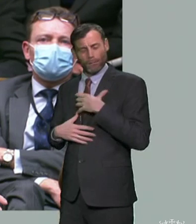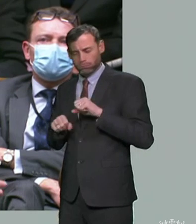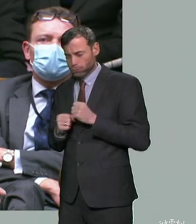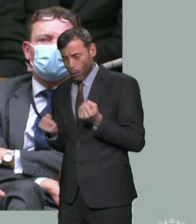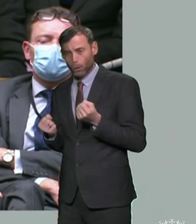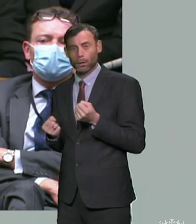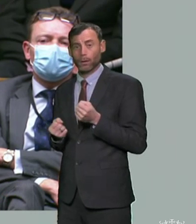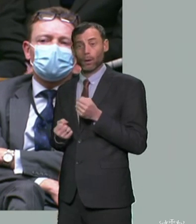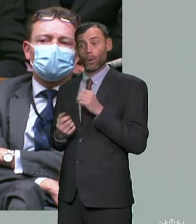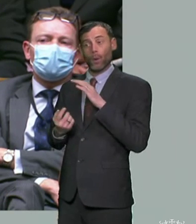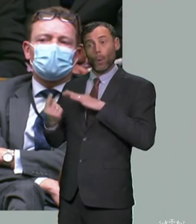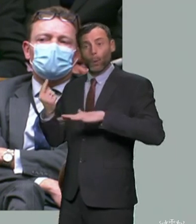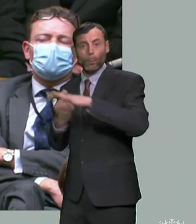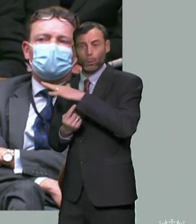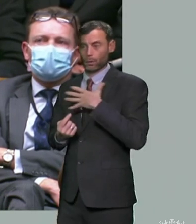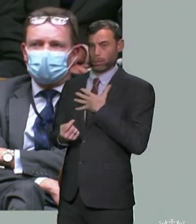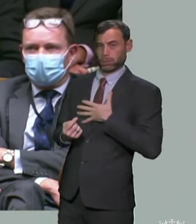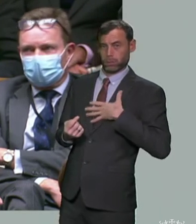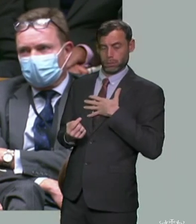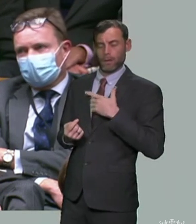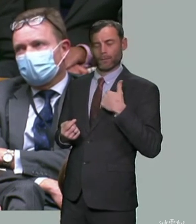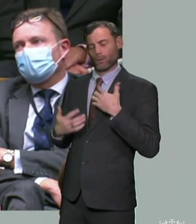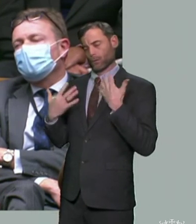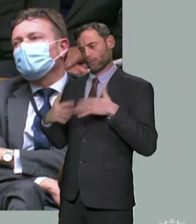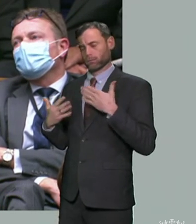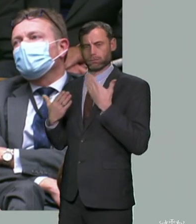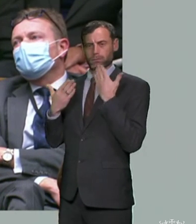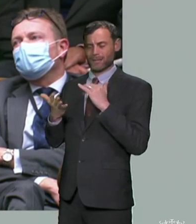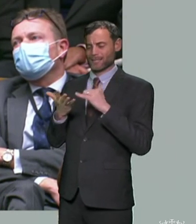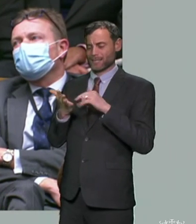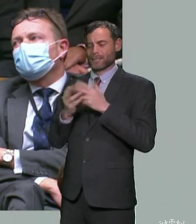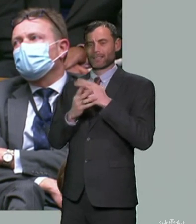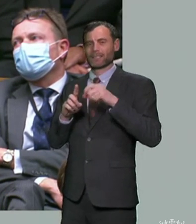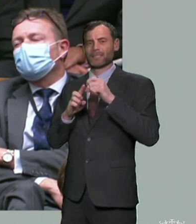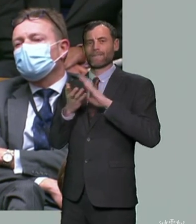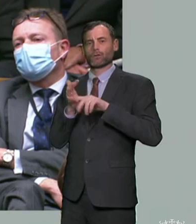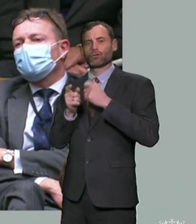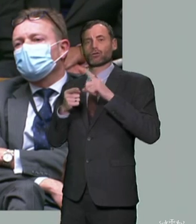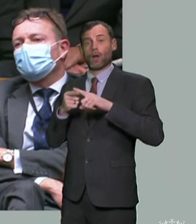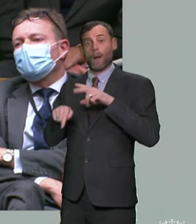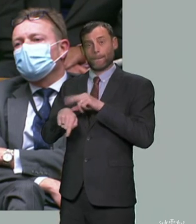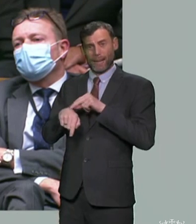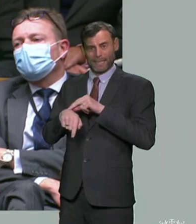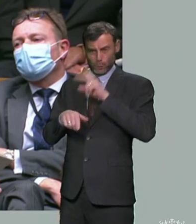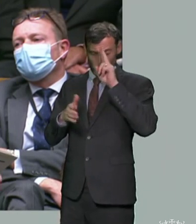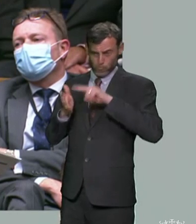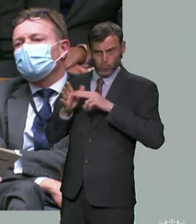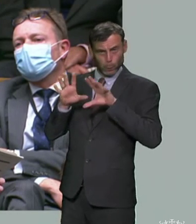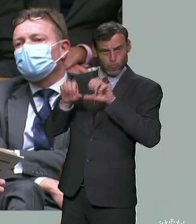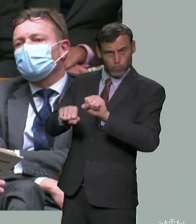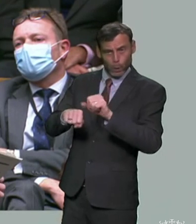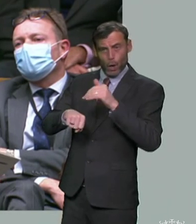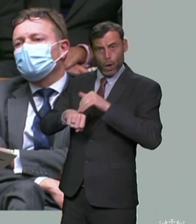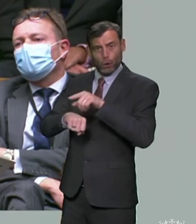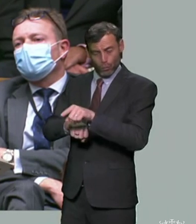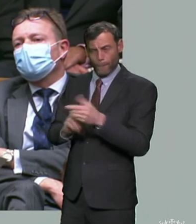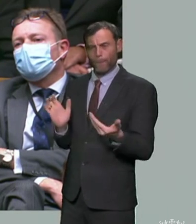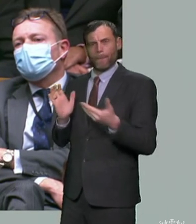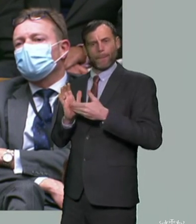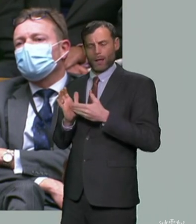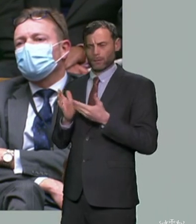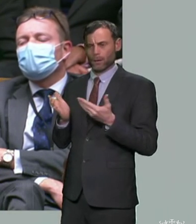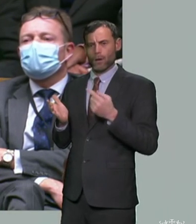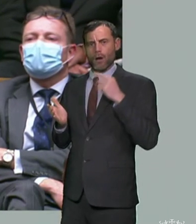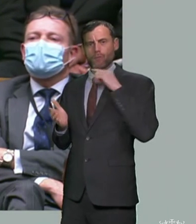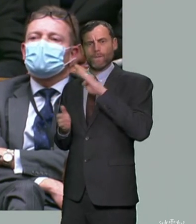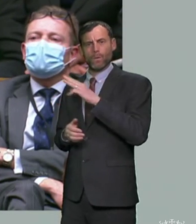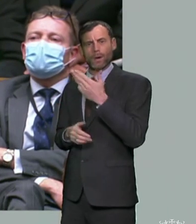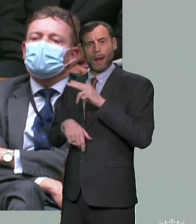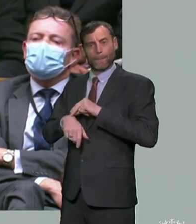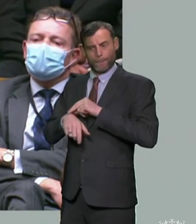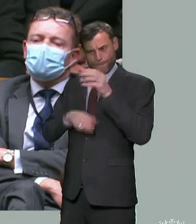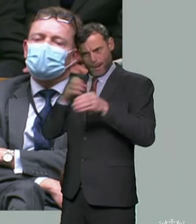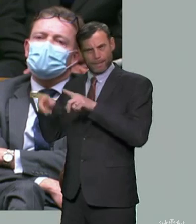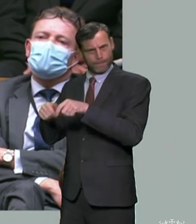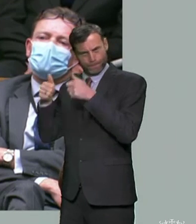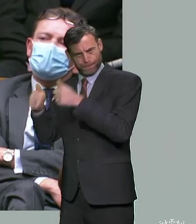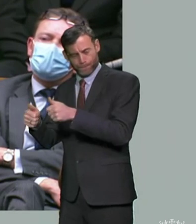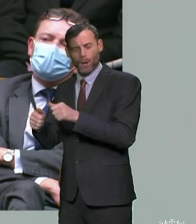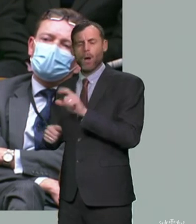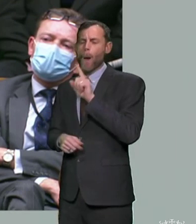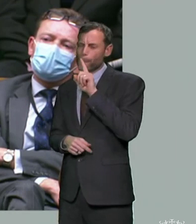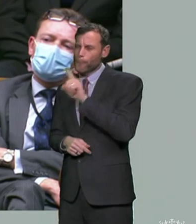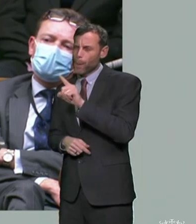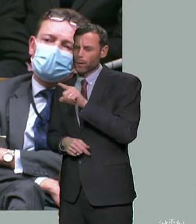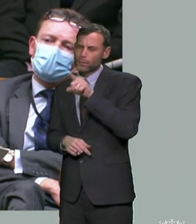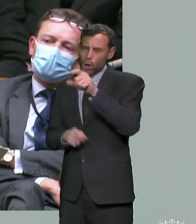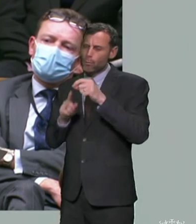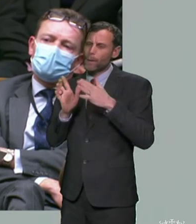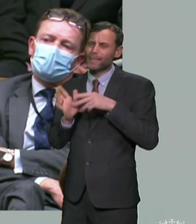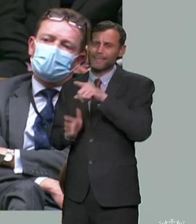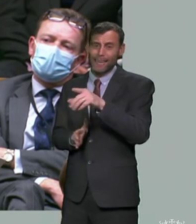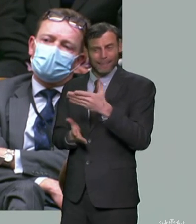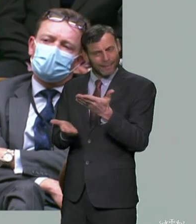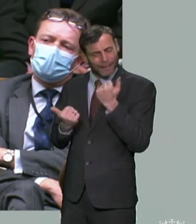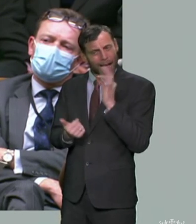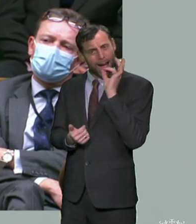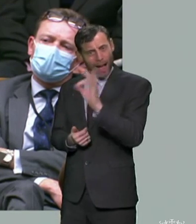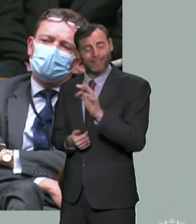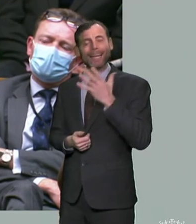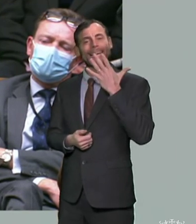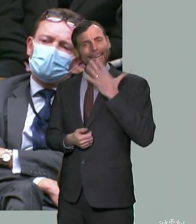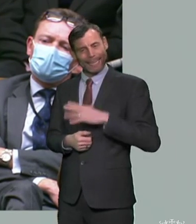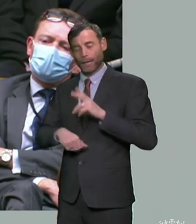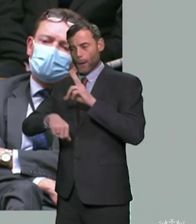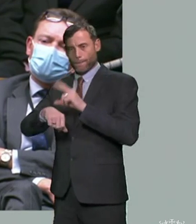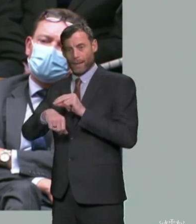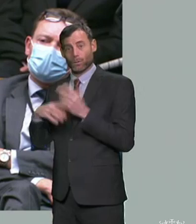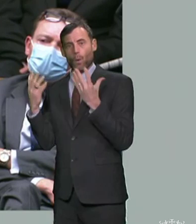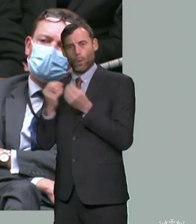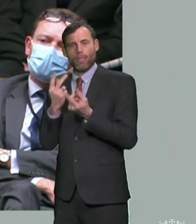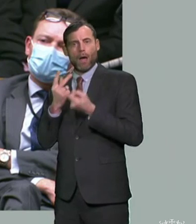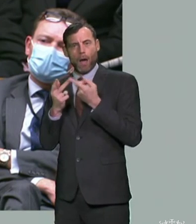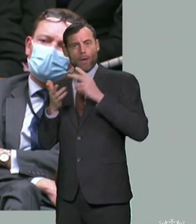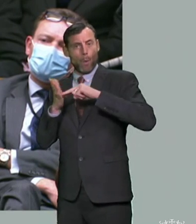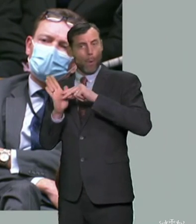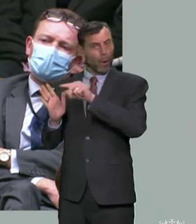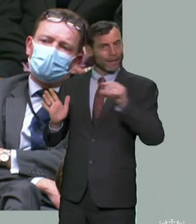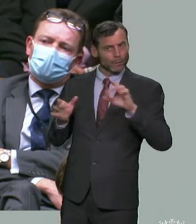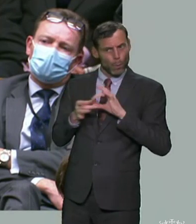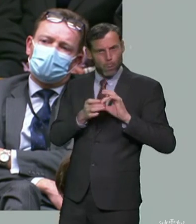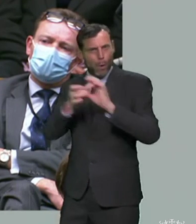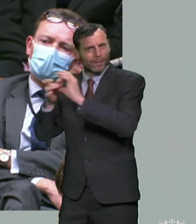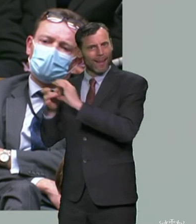I am grateful for the work that Staffordshire police is undertaking to tackle violent crime in my constituency, and the recruiting of 149 additional police officers is welcome, but does the Prime Minister agree that a multi-stakeholder approach is vital to tackling crimes among our young people?